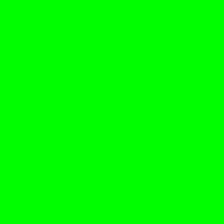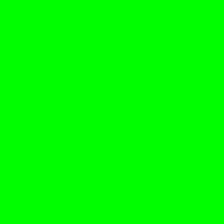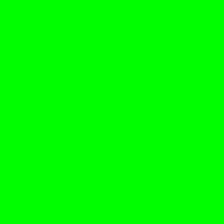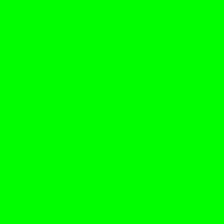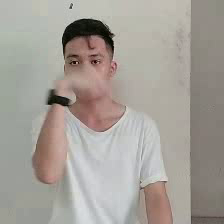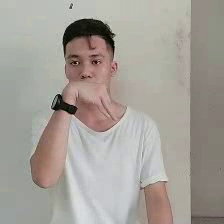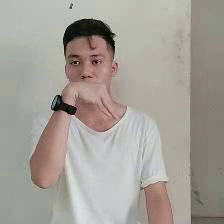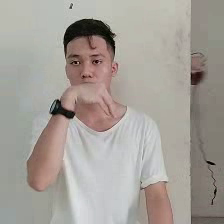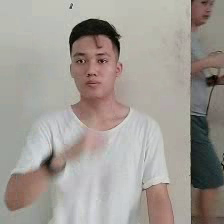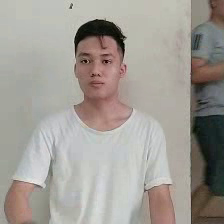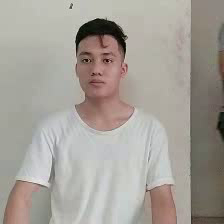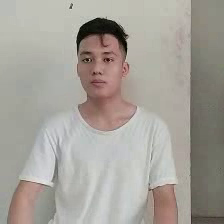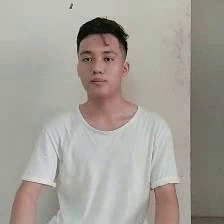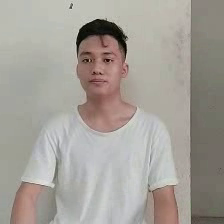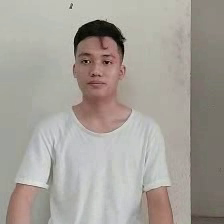Nói xấu